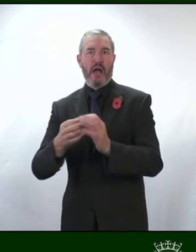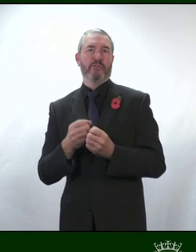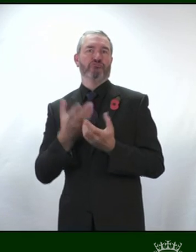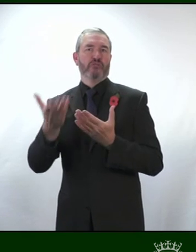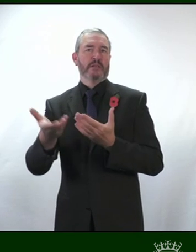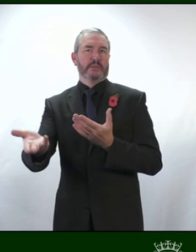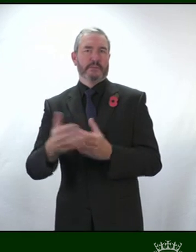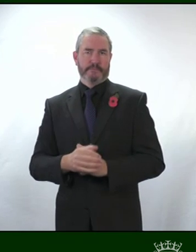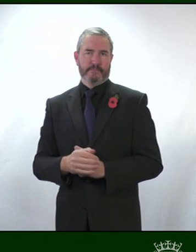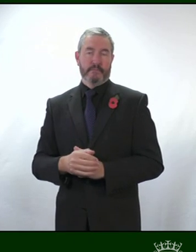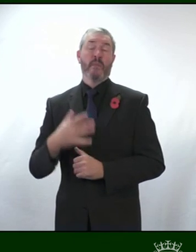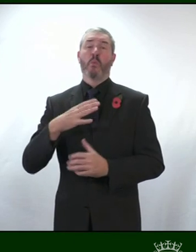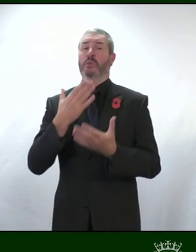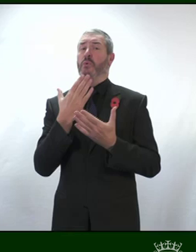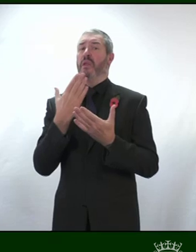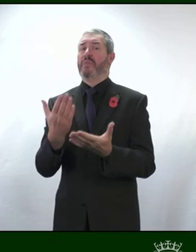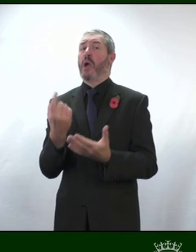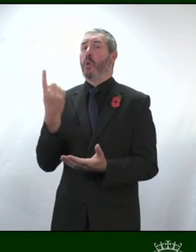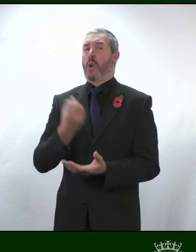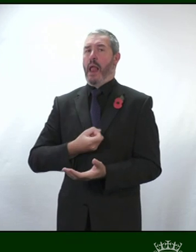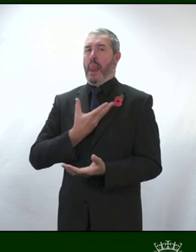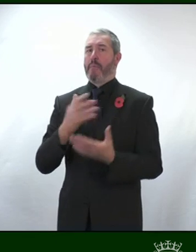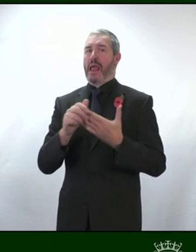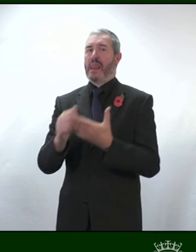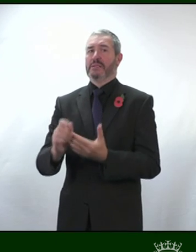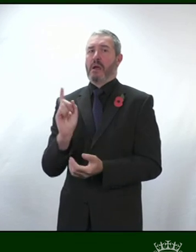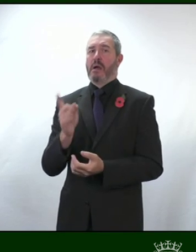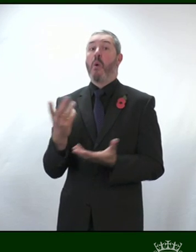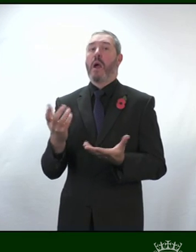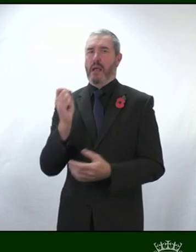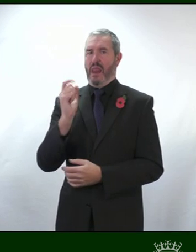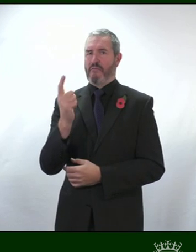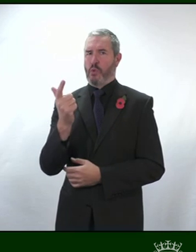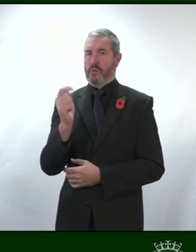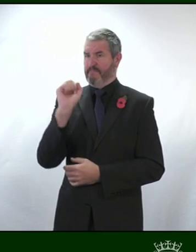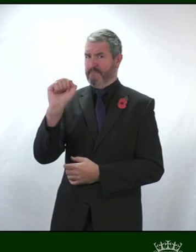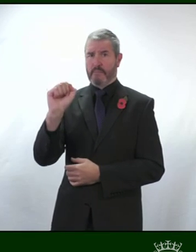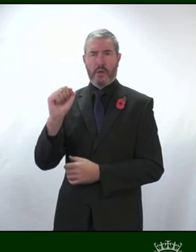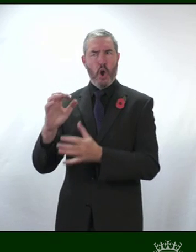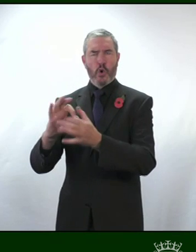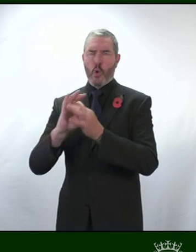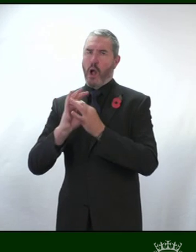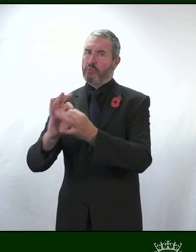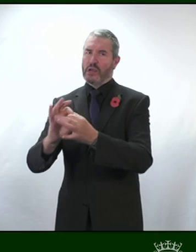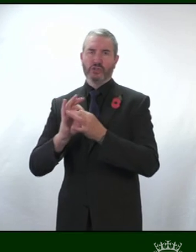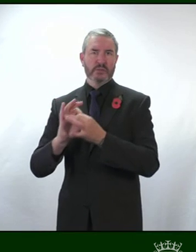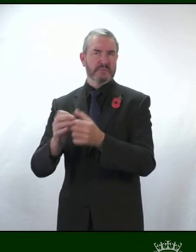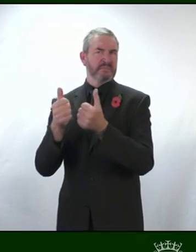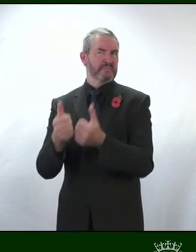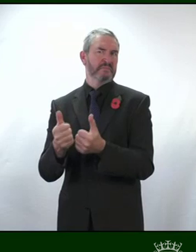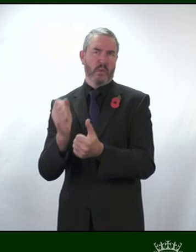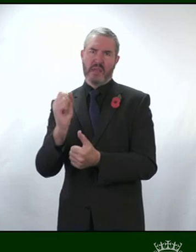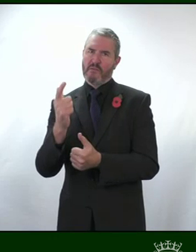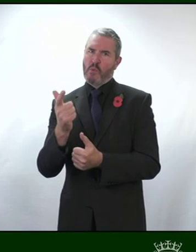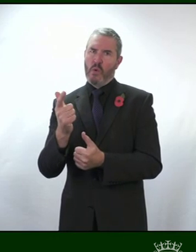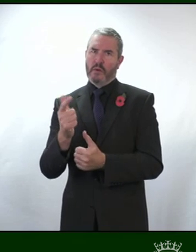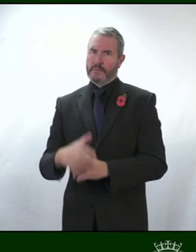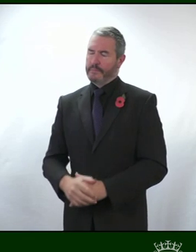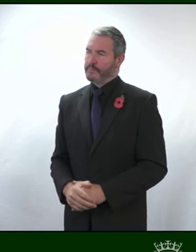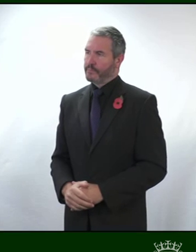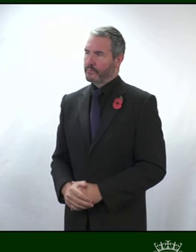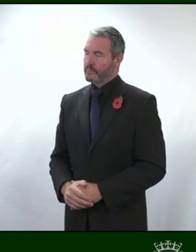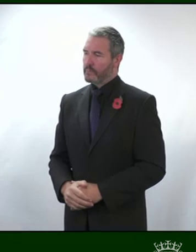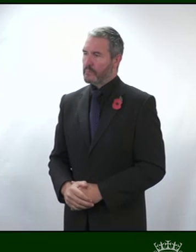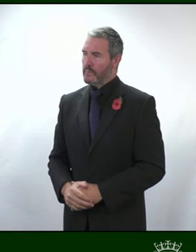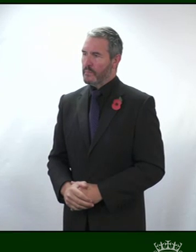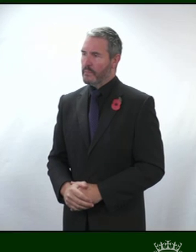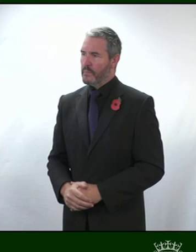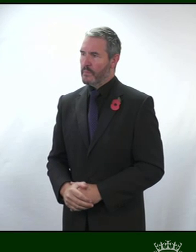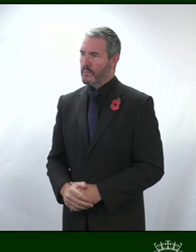I want to particularly the Labour leadership of Liverpool for their co-operation—a manner of co-operation that I commend to those on the Opposition Benches.